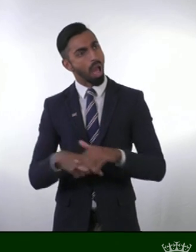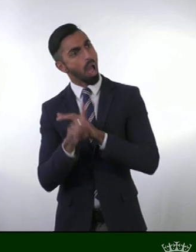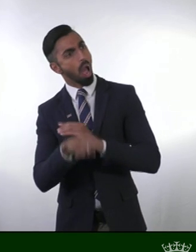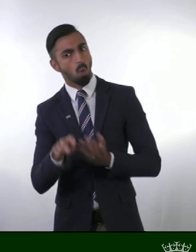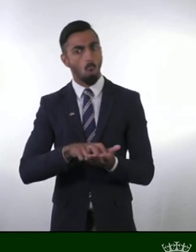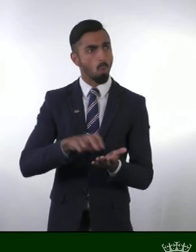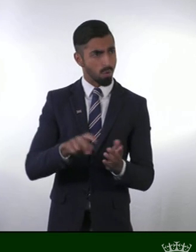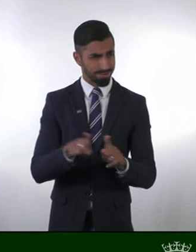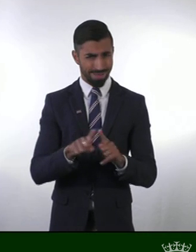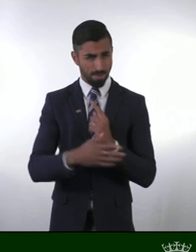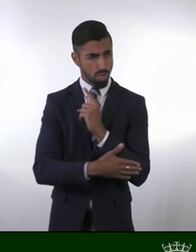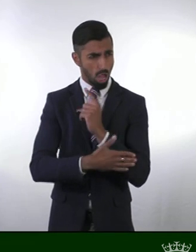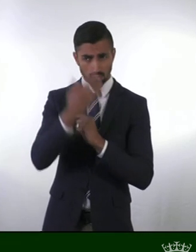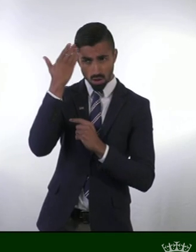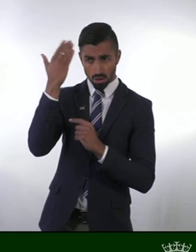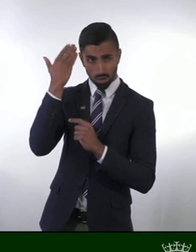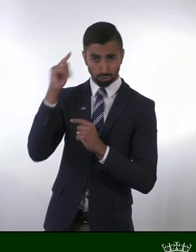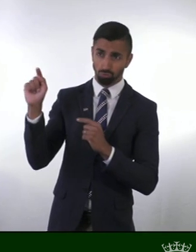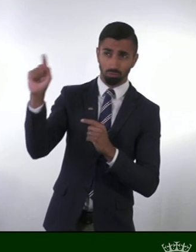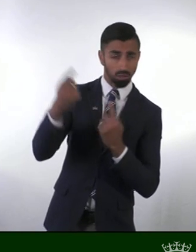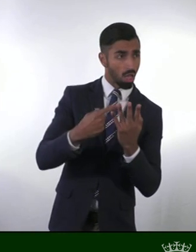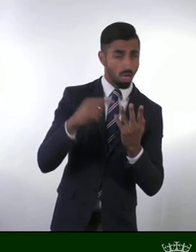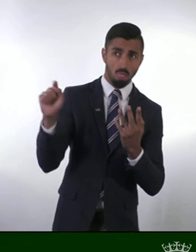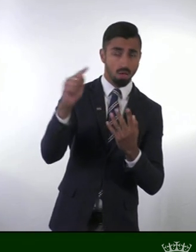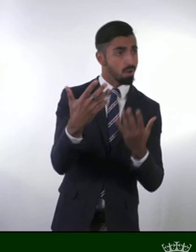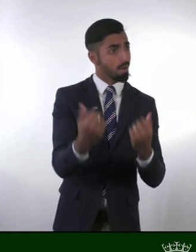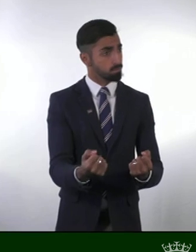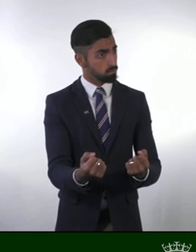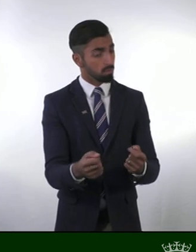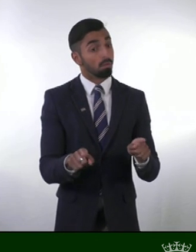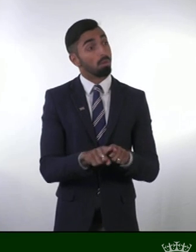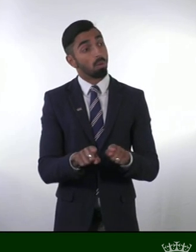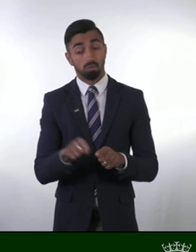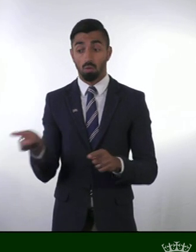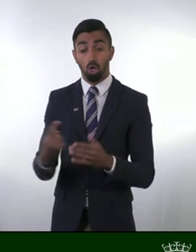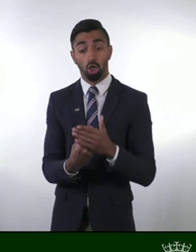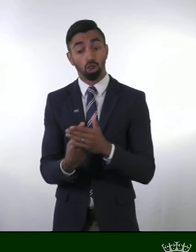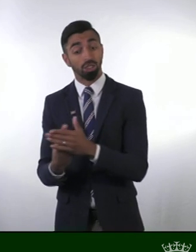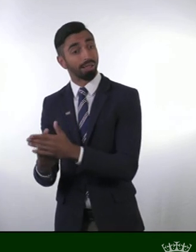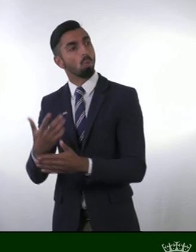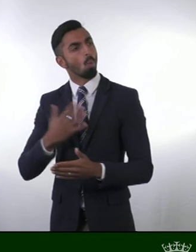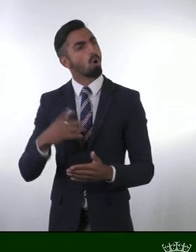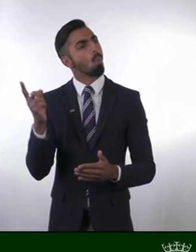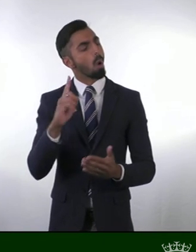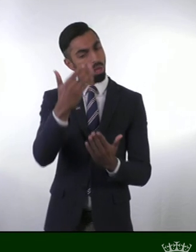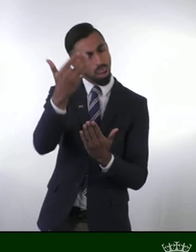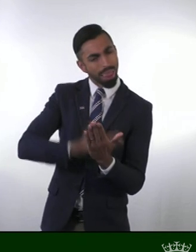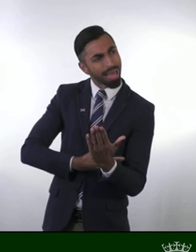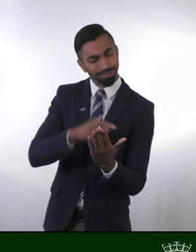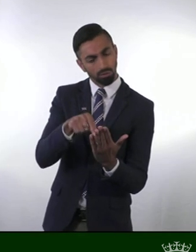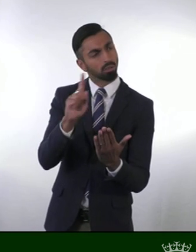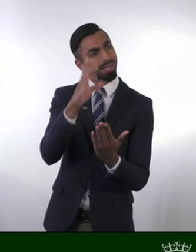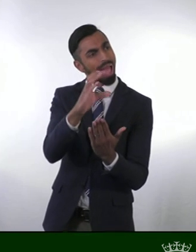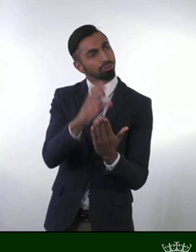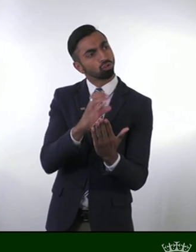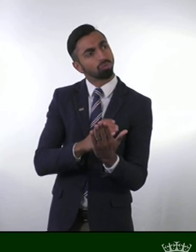Will the Prime Minister do that? They also want more transparency on the shielding list, with each category named and risks published.